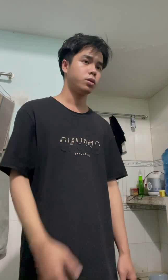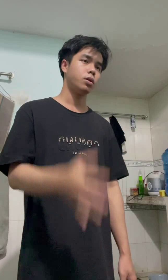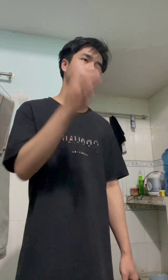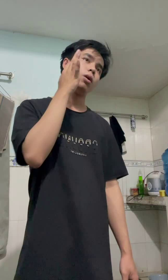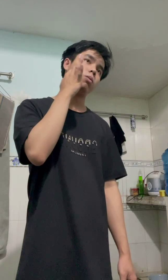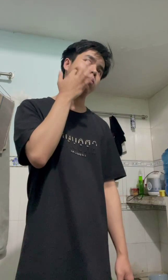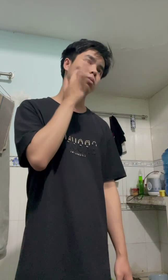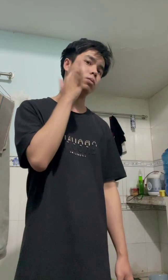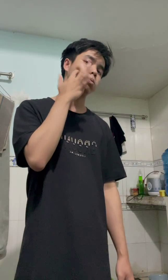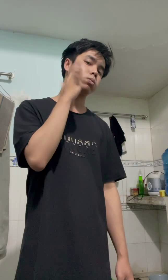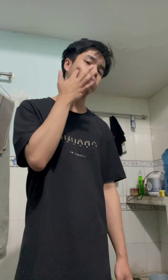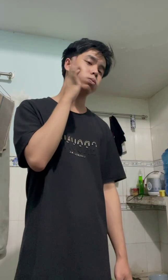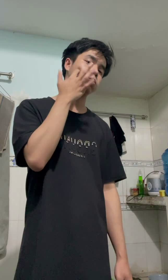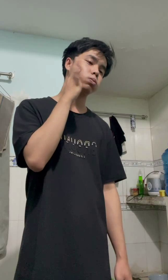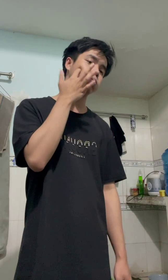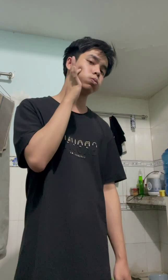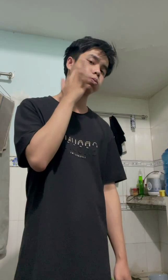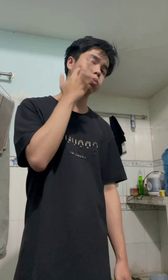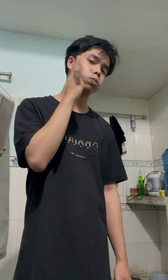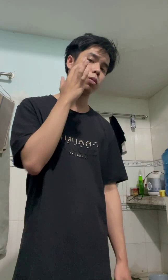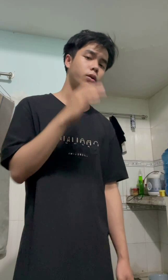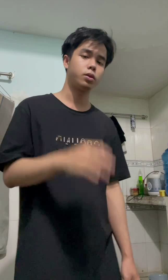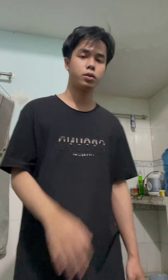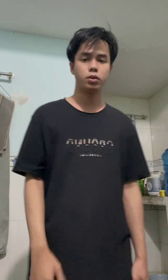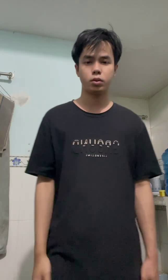kinh tom